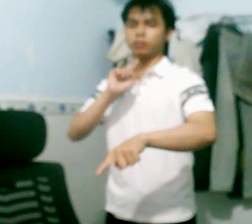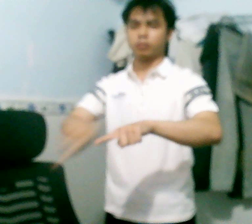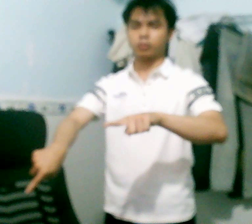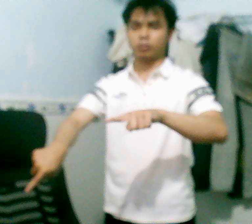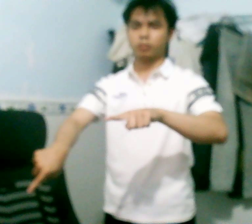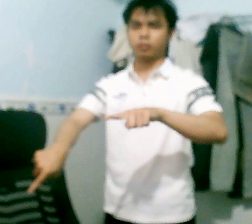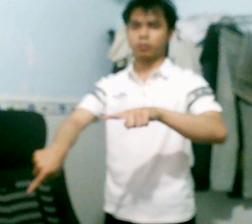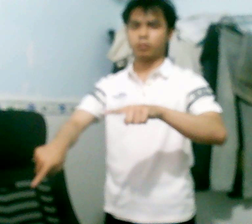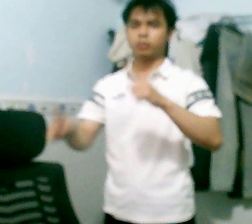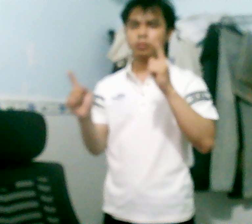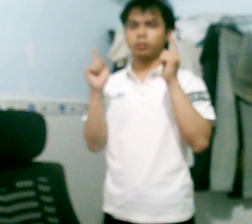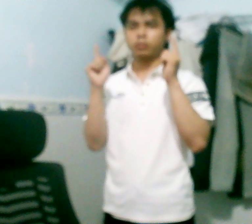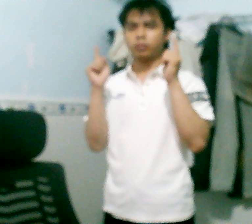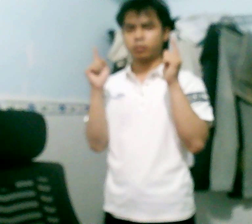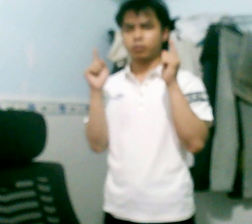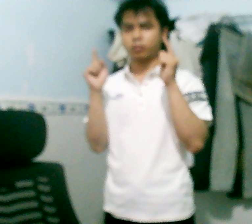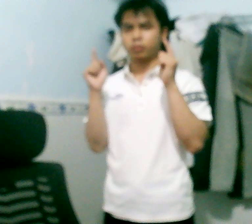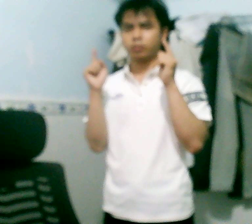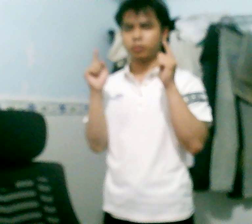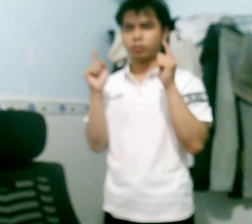phut